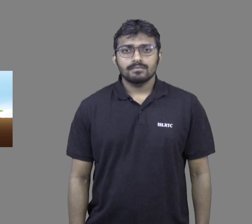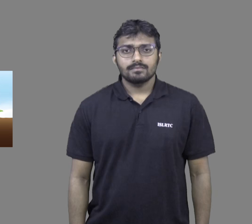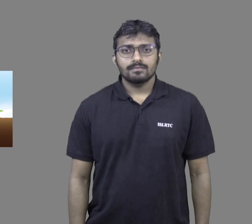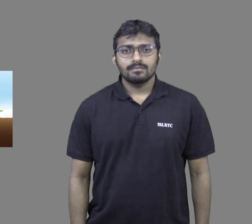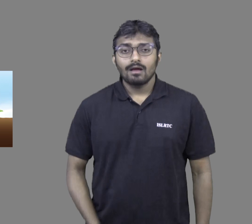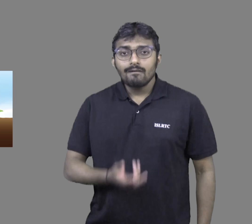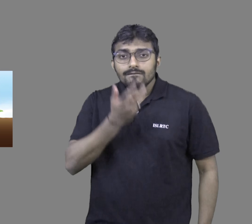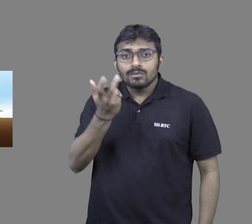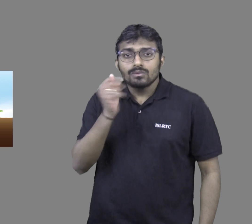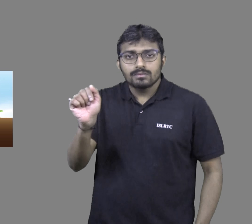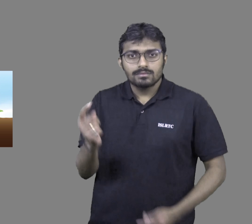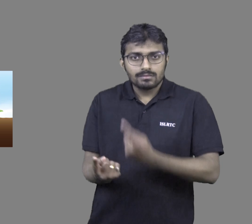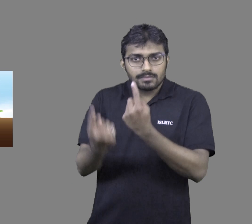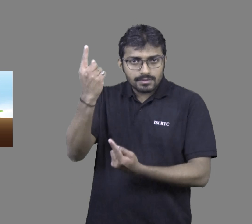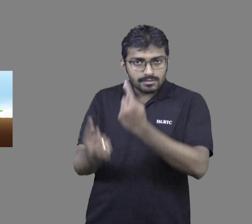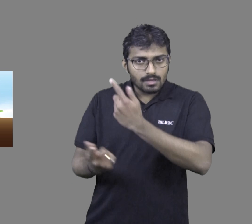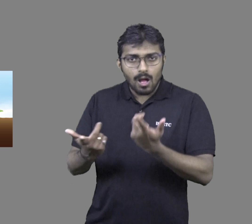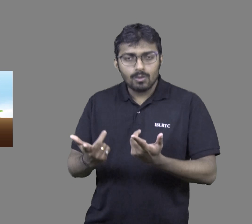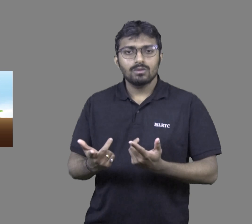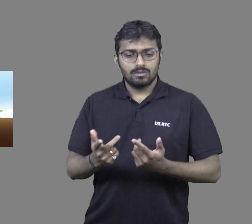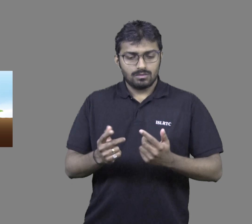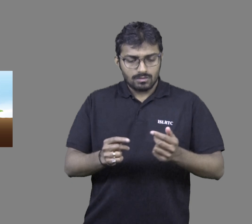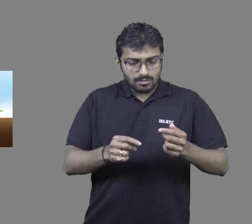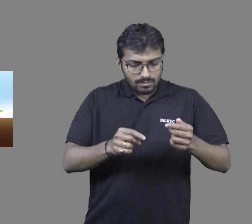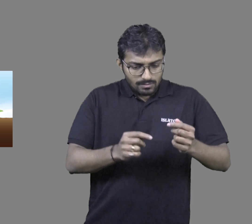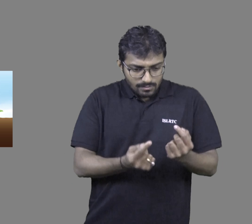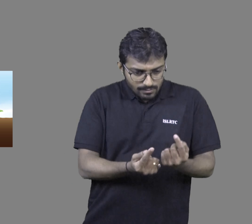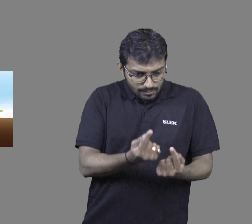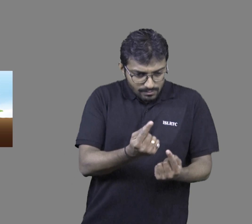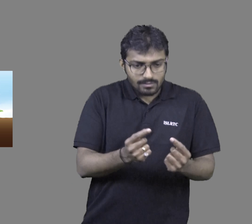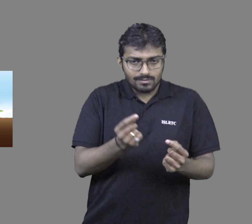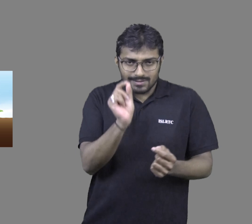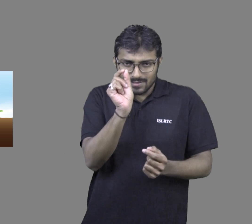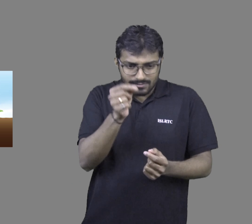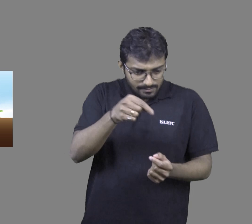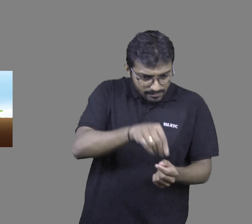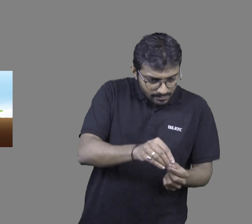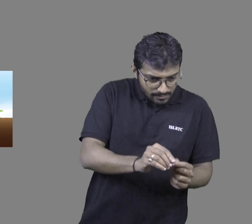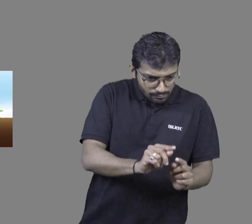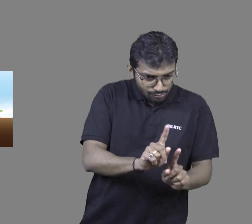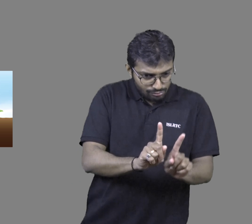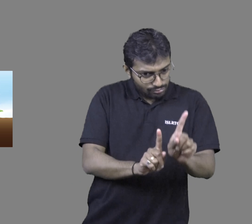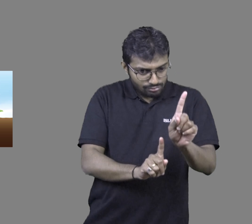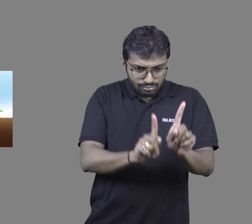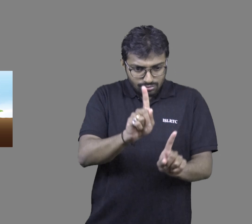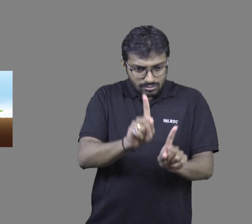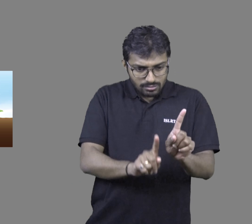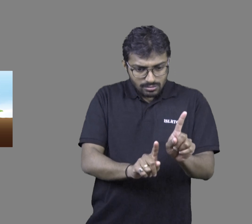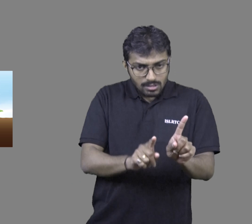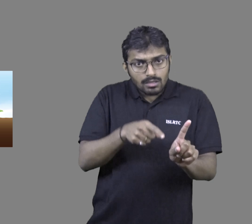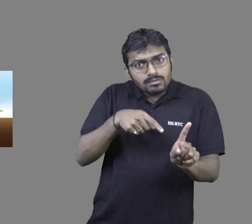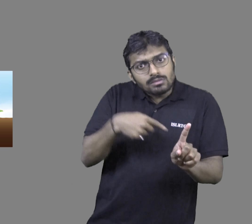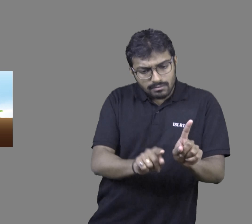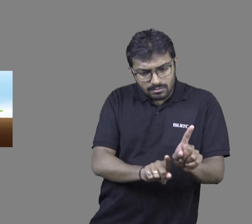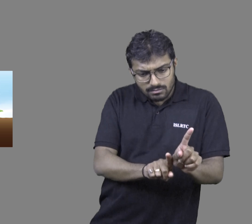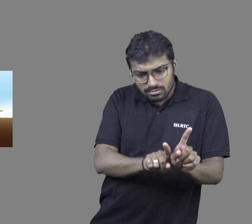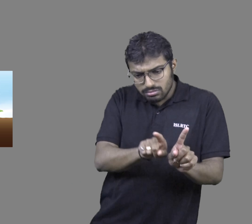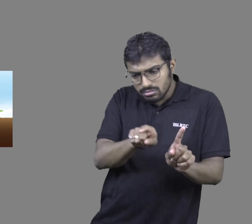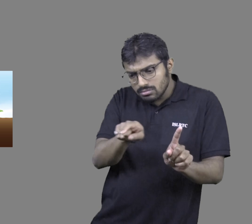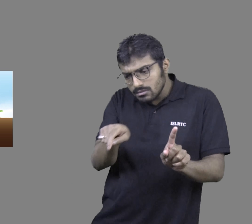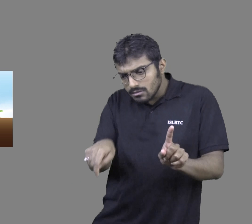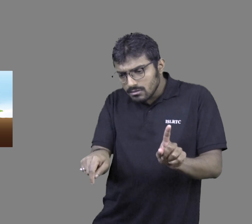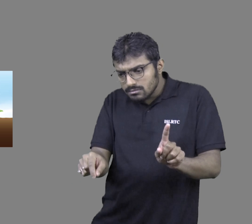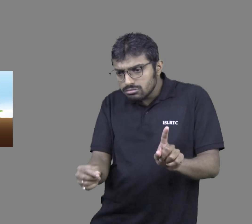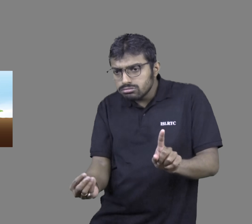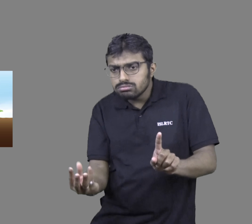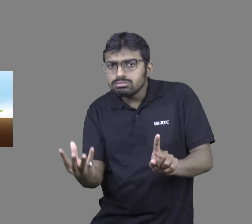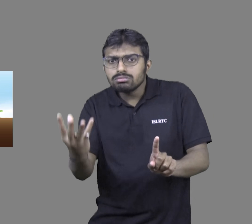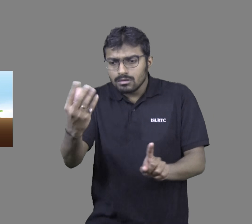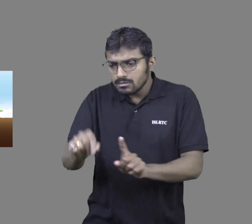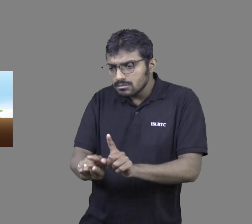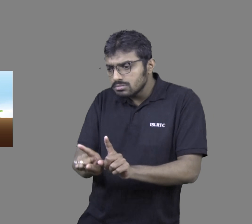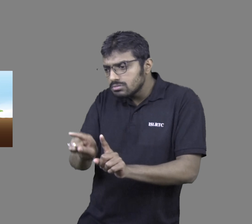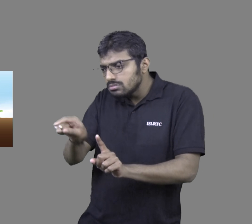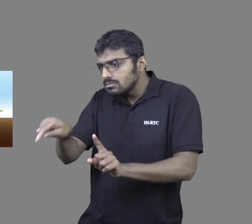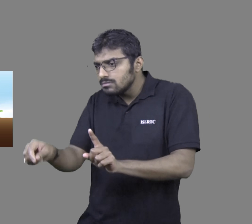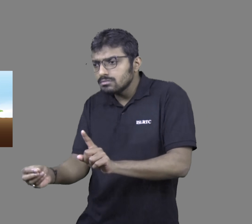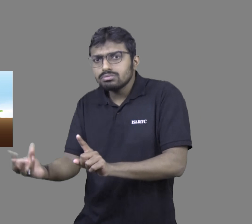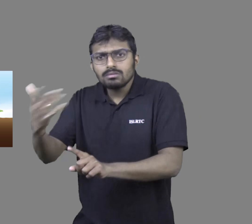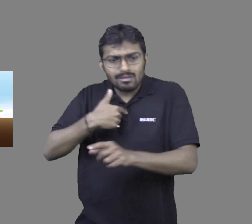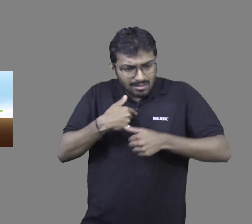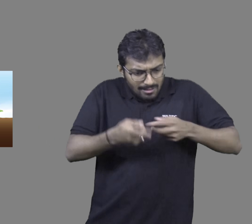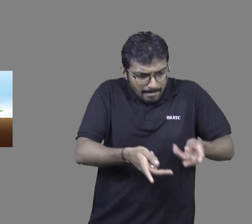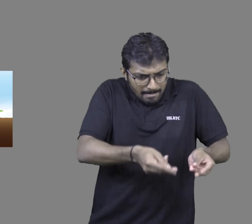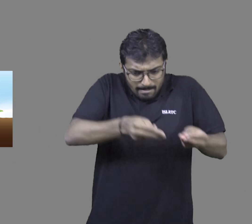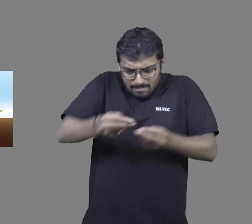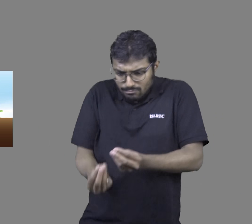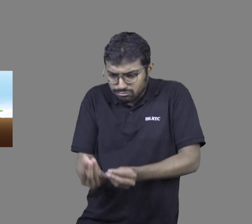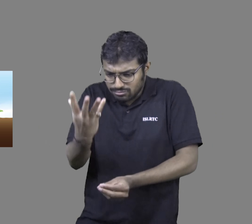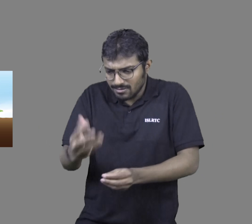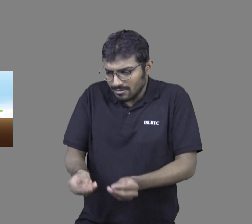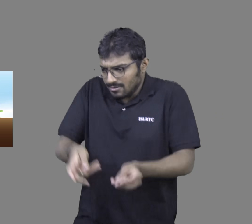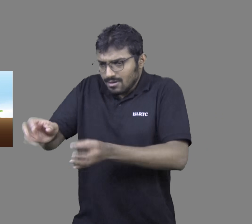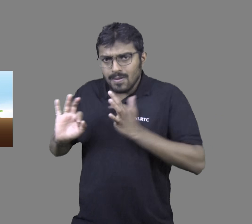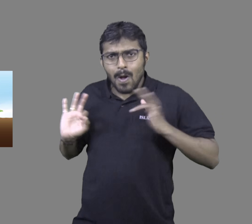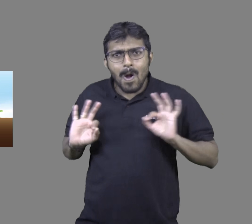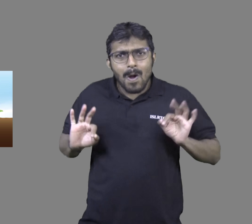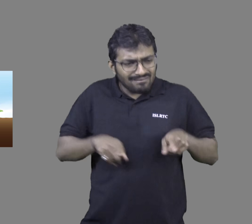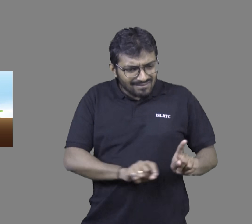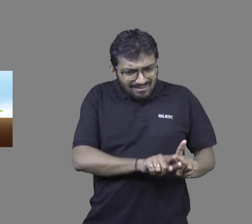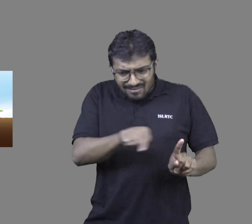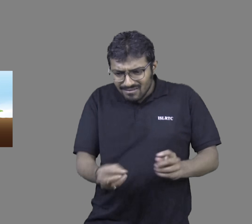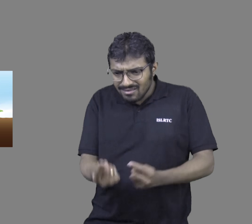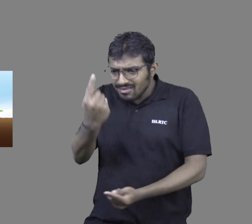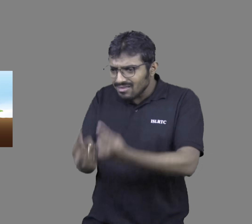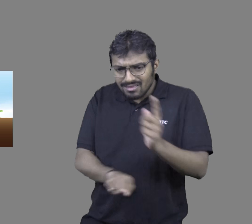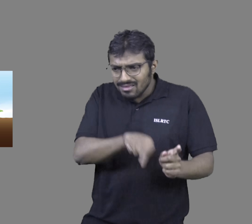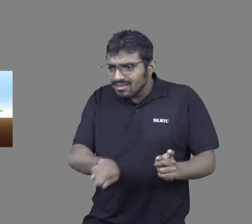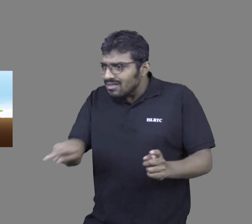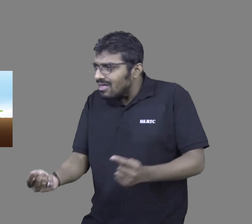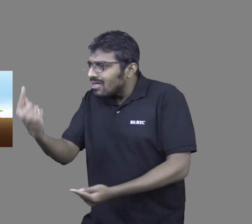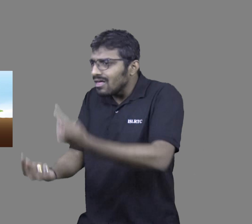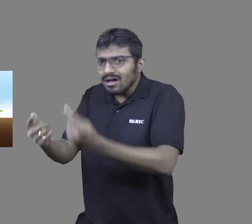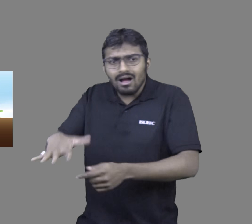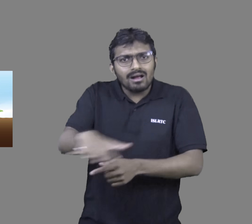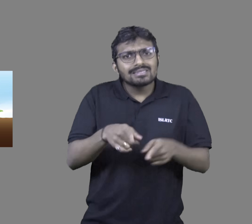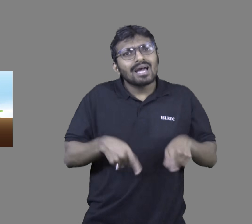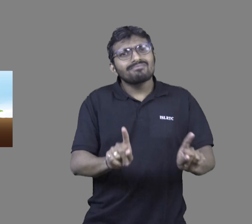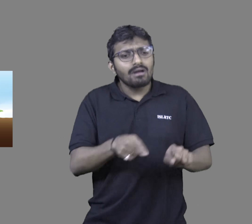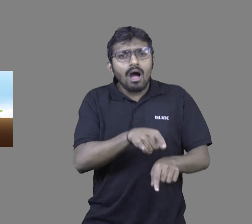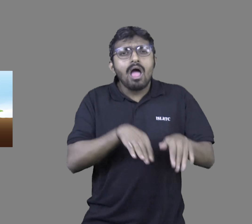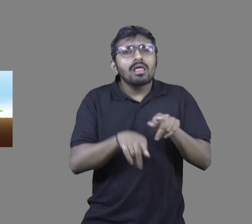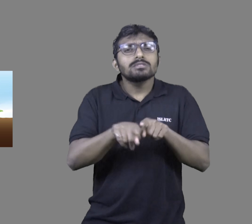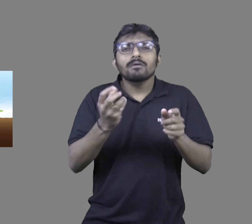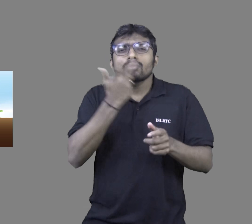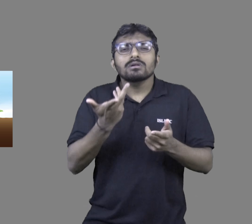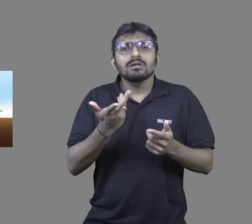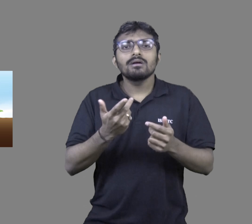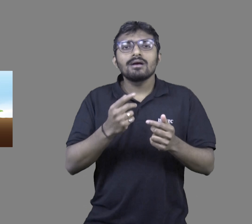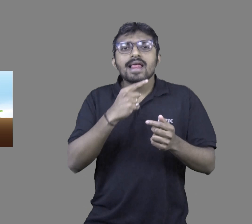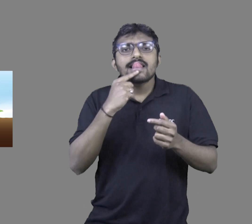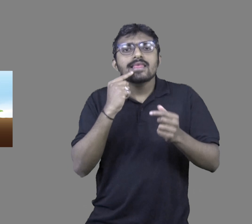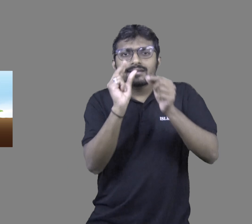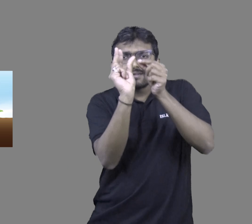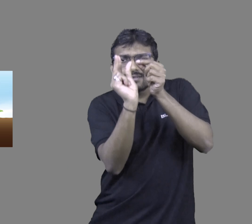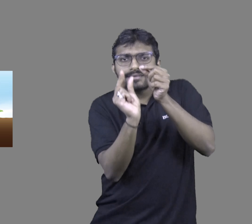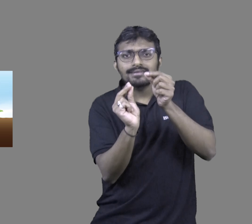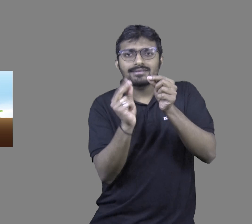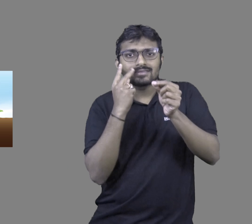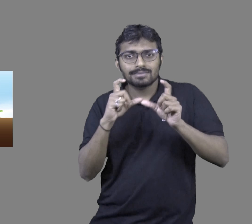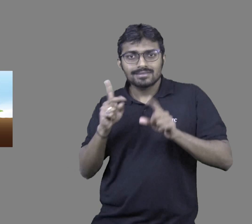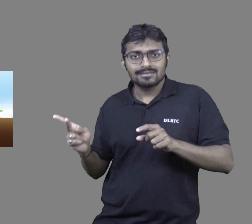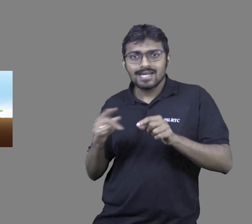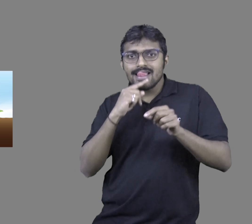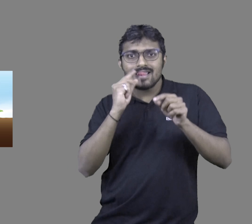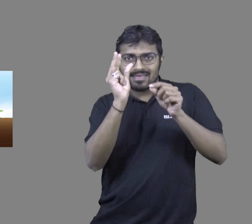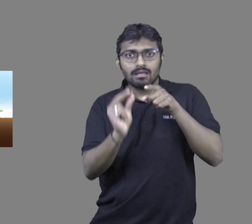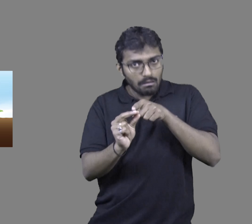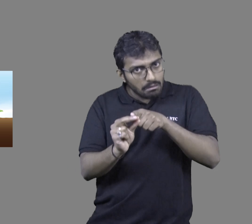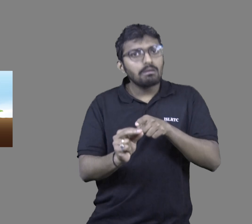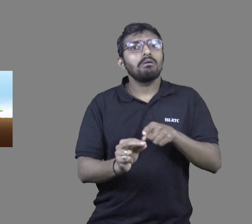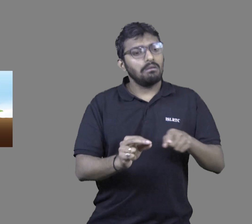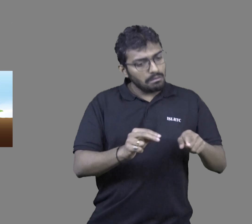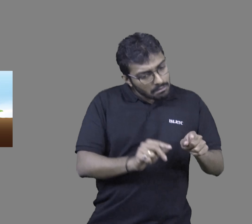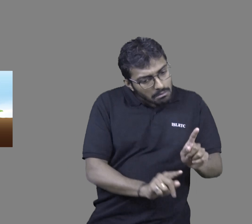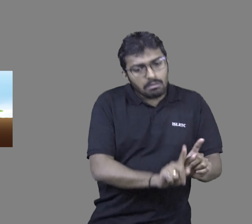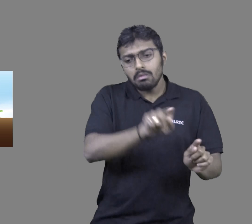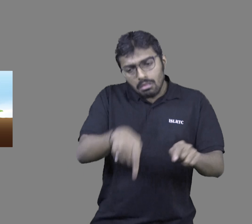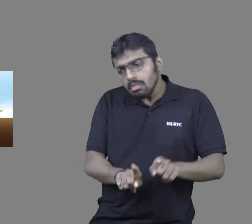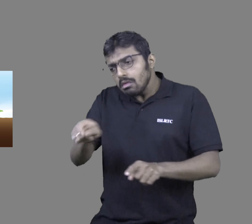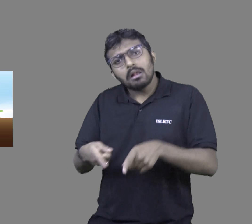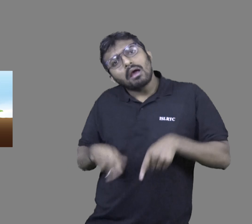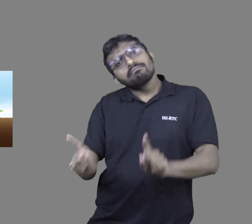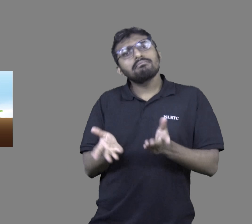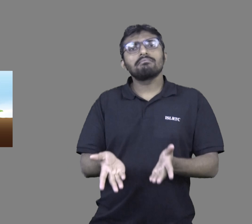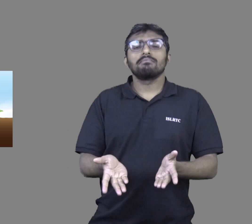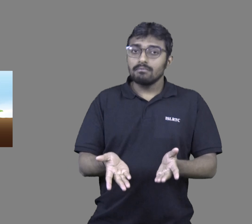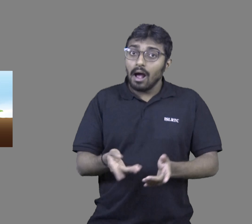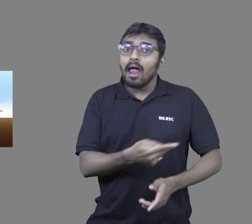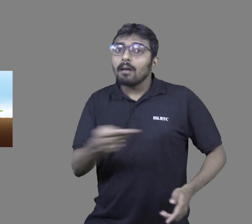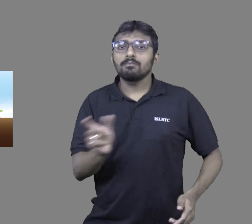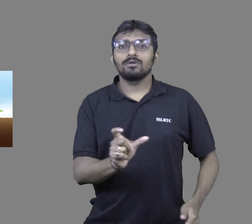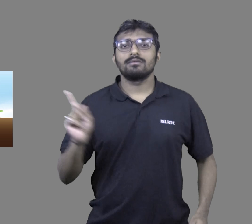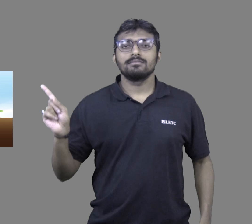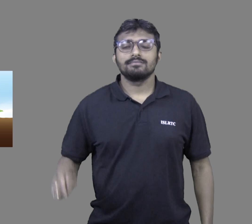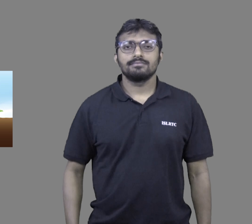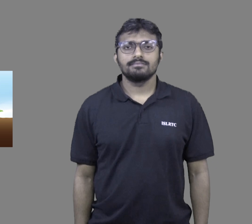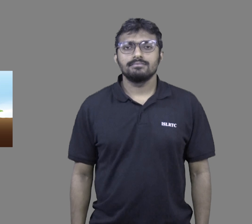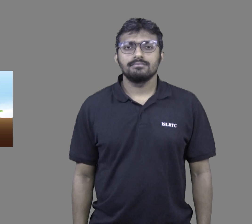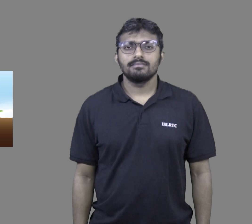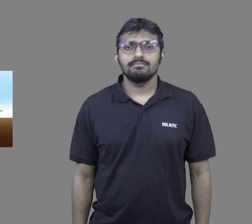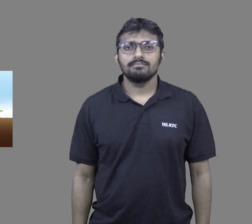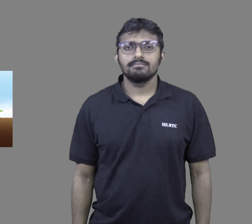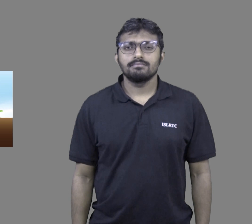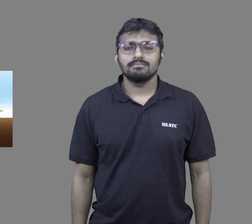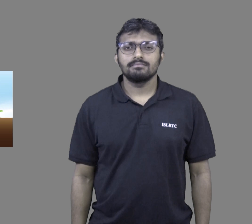Runner